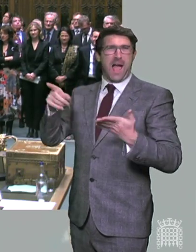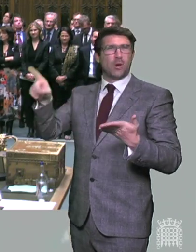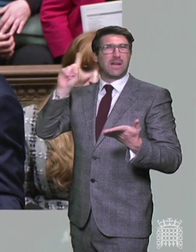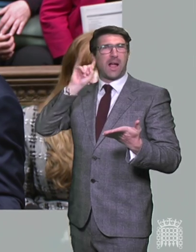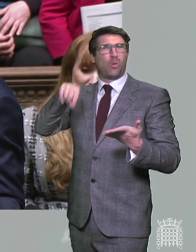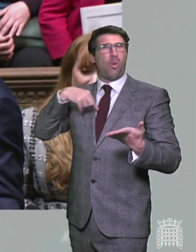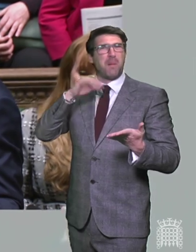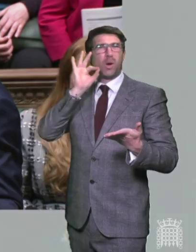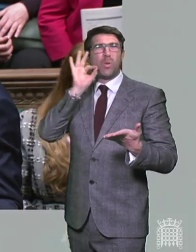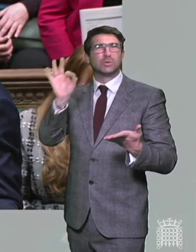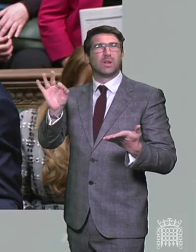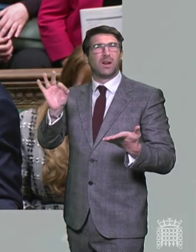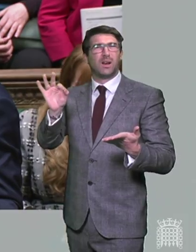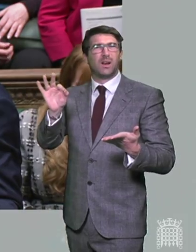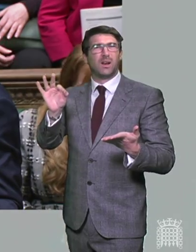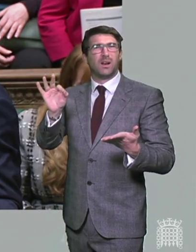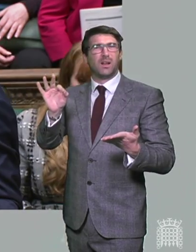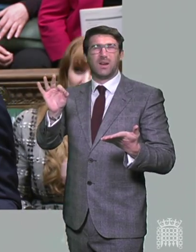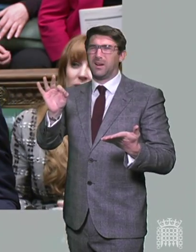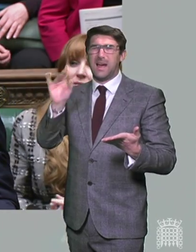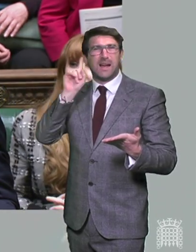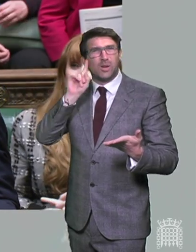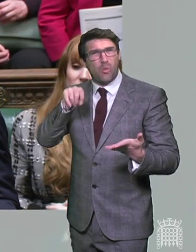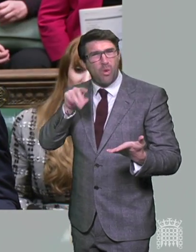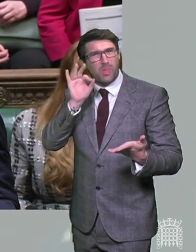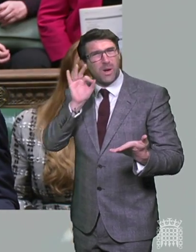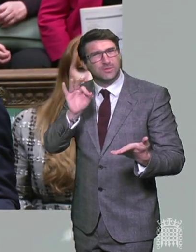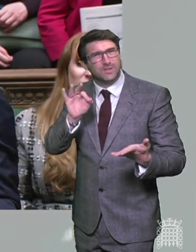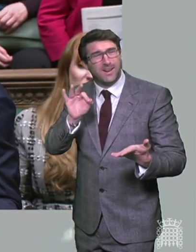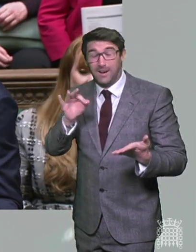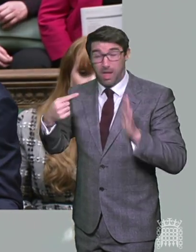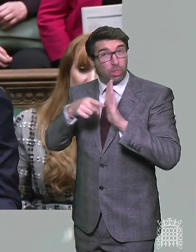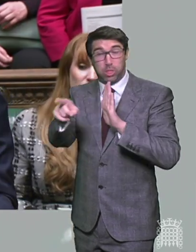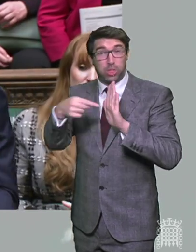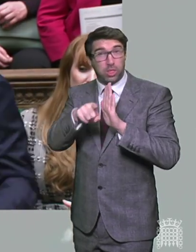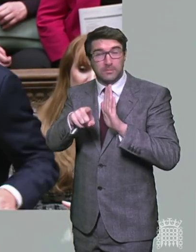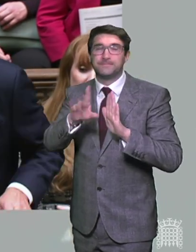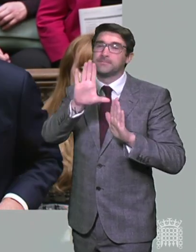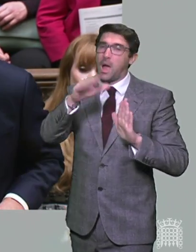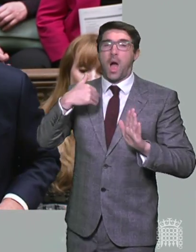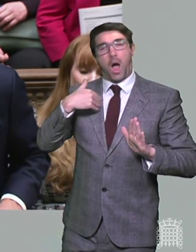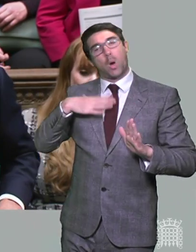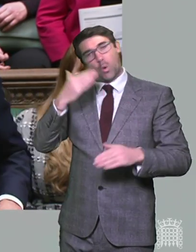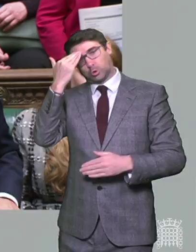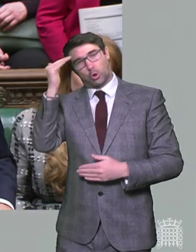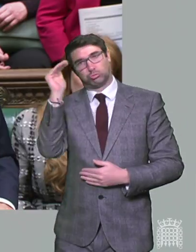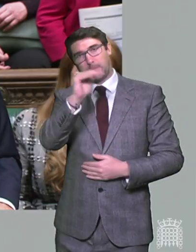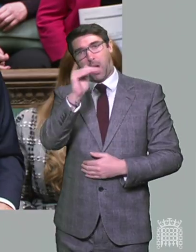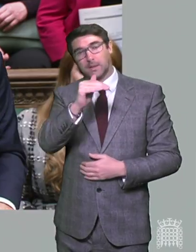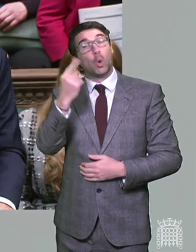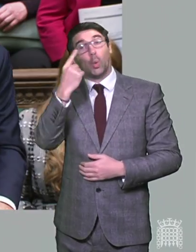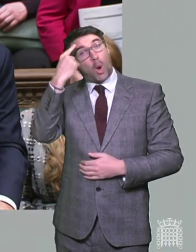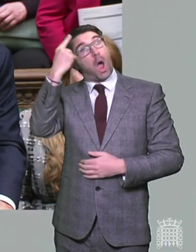I gently remind her that the idea of freezing energy bills was a Labour idea that she took on.